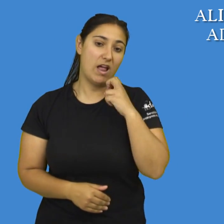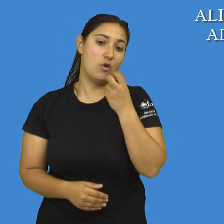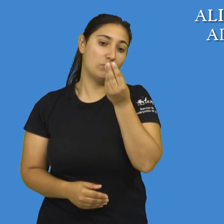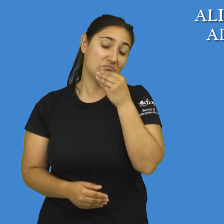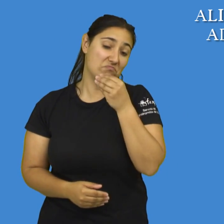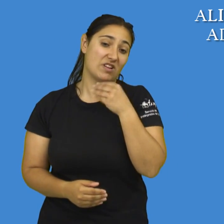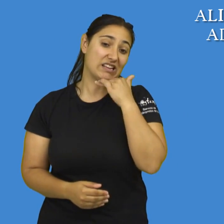comer